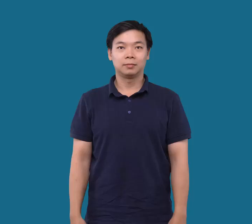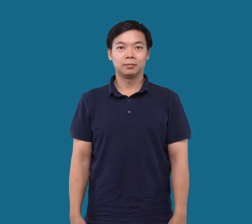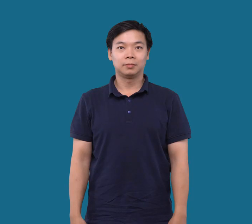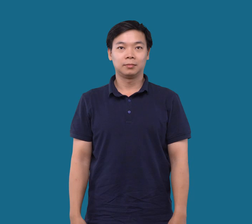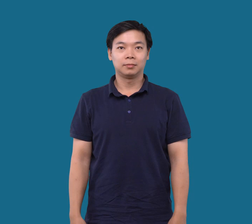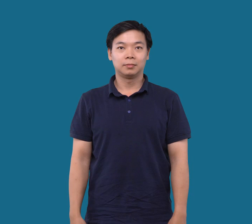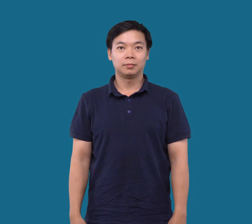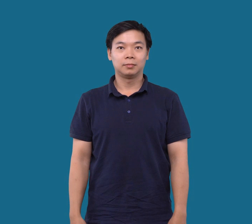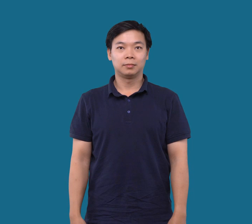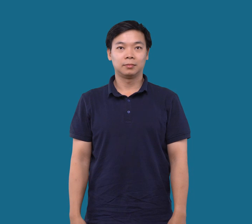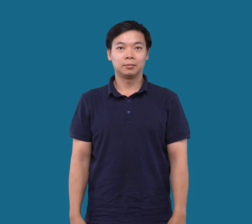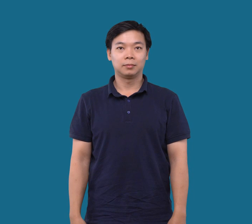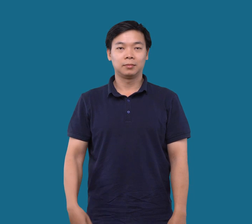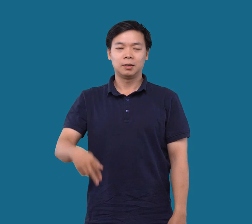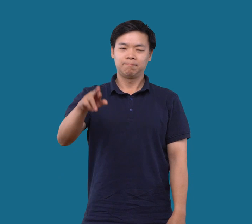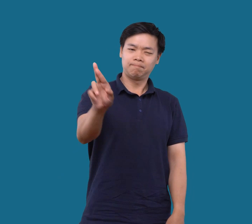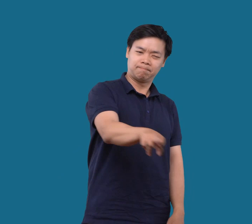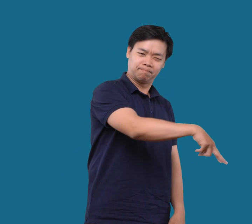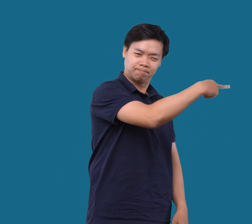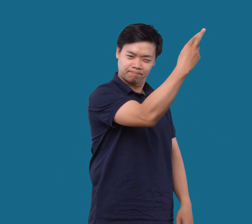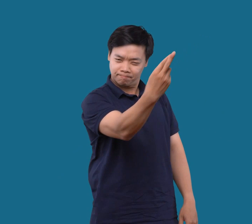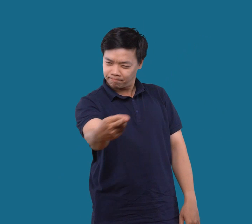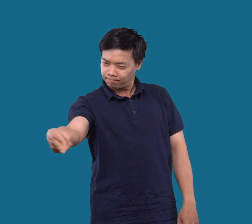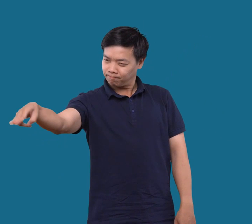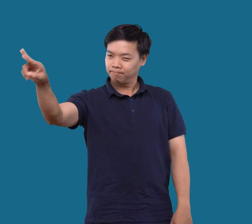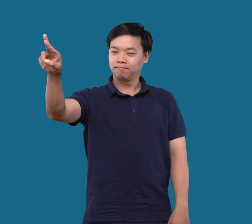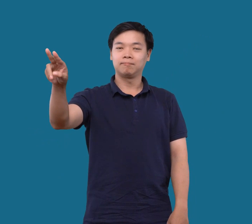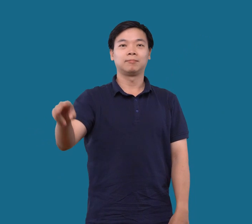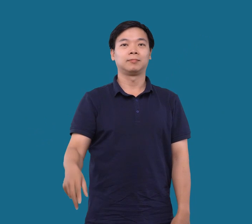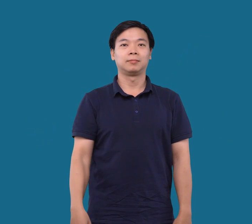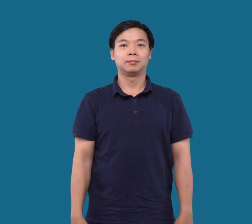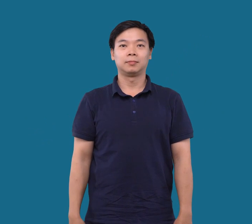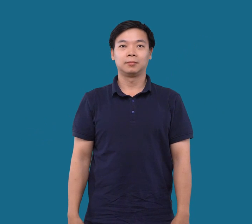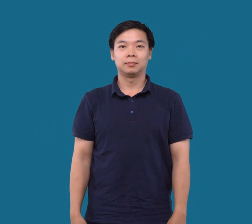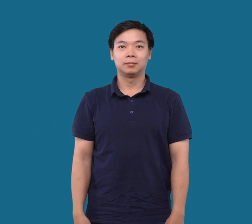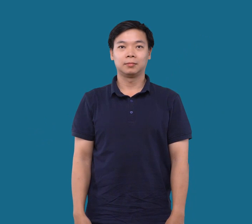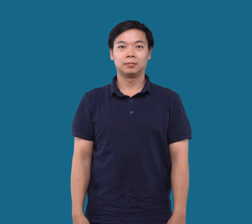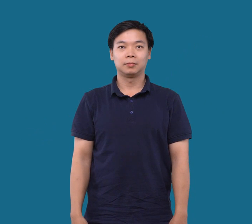mạch lạc